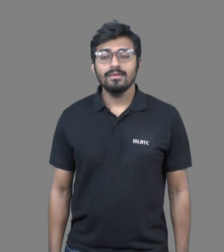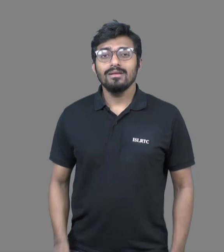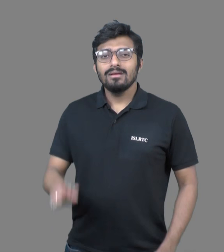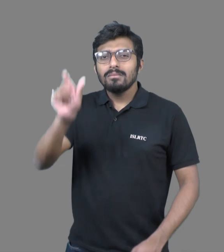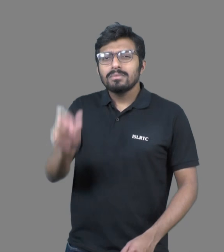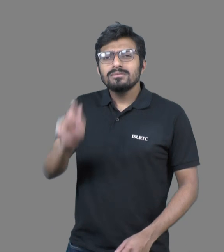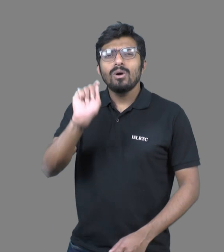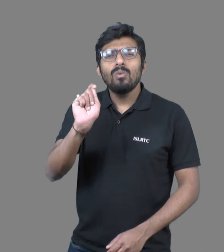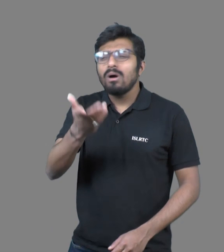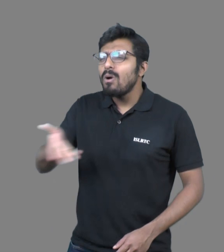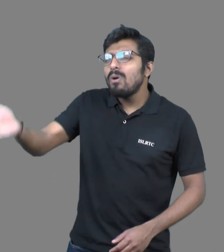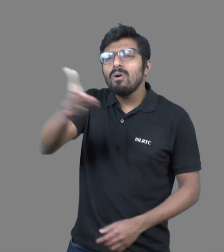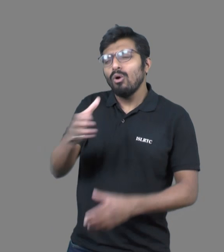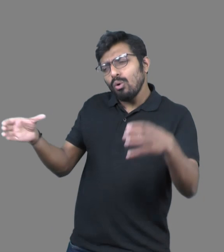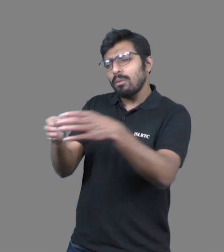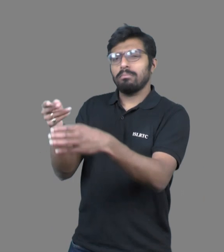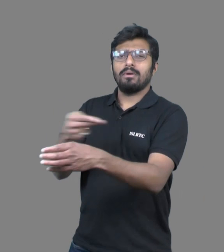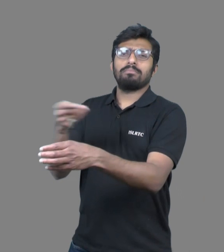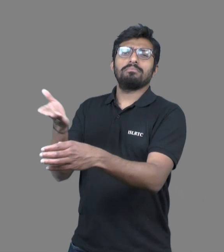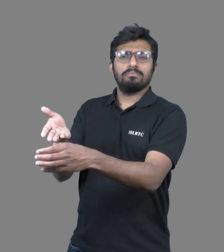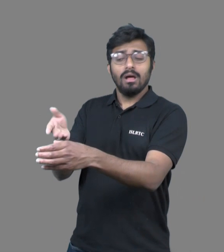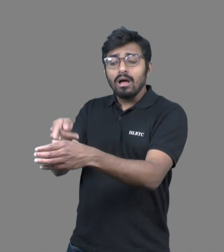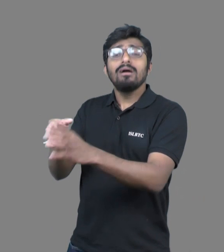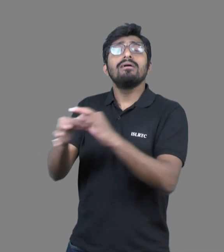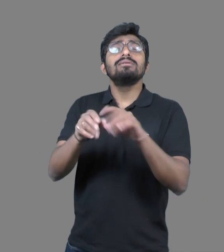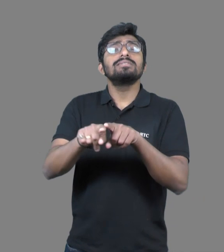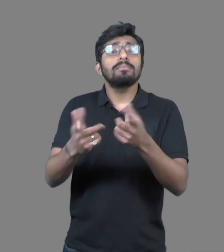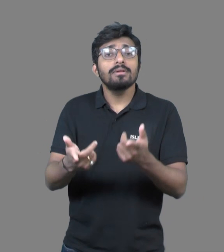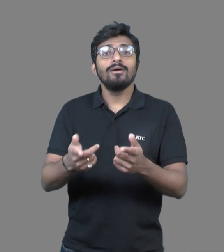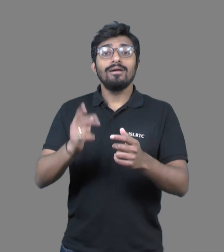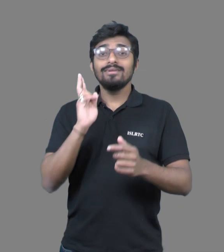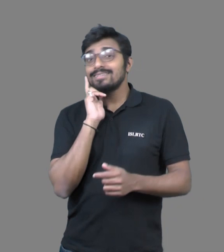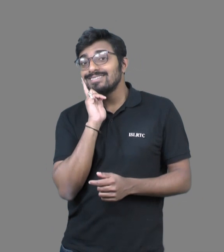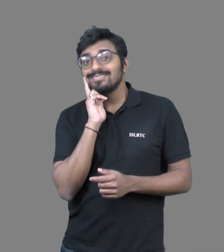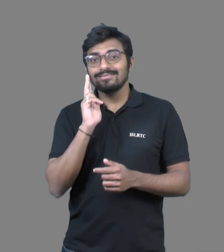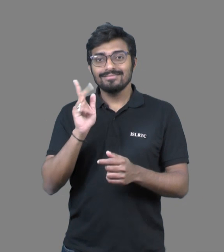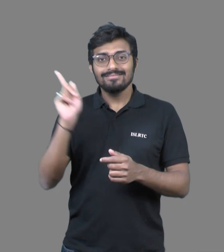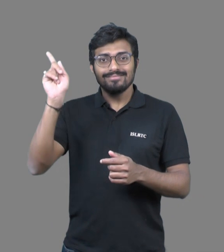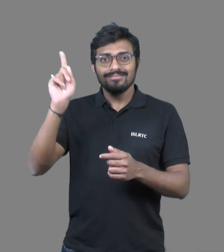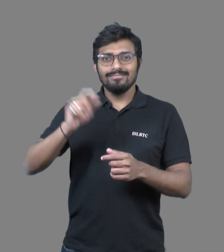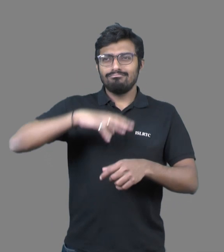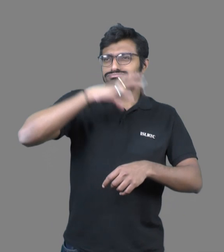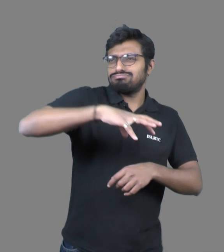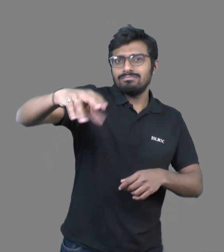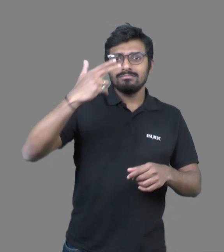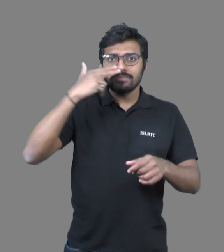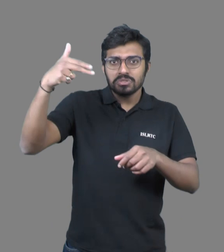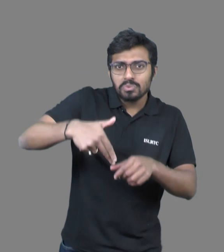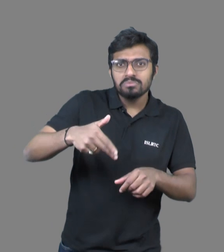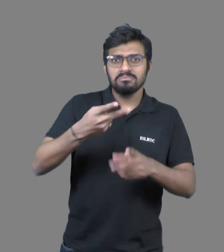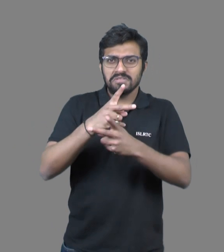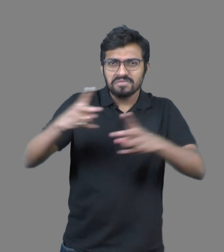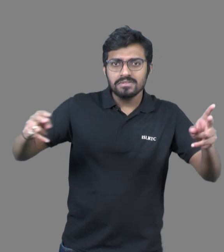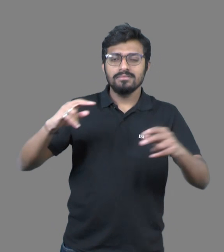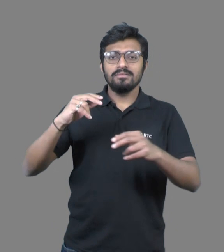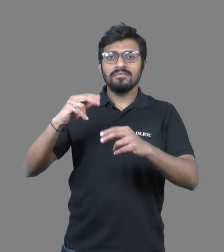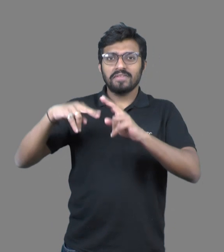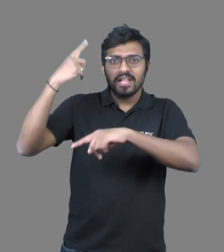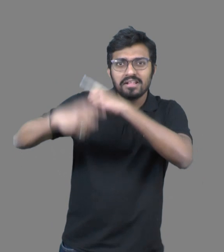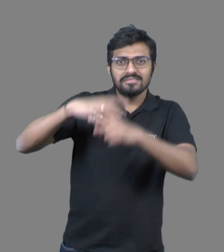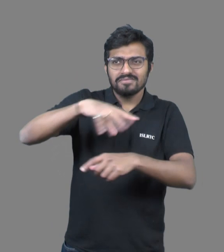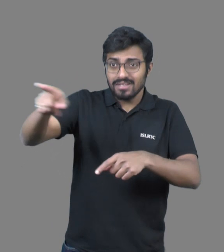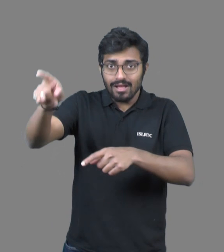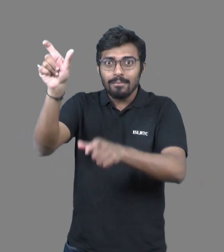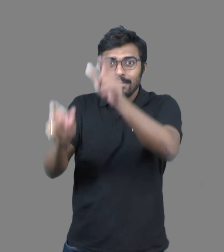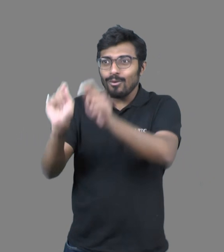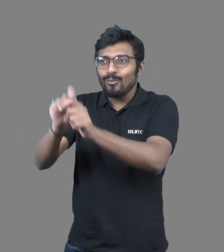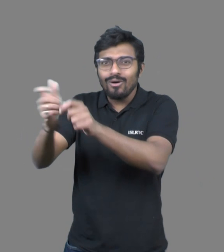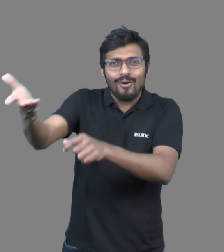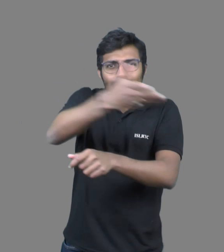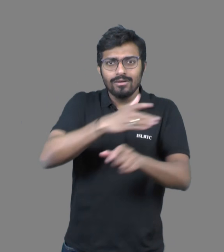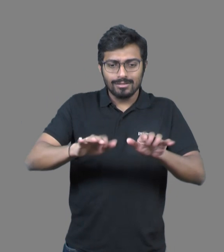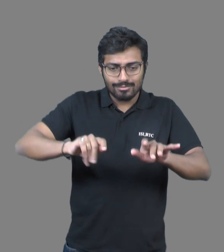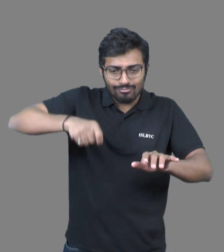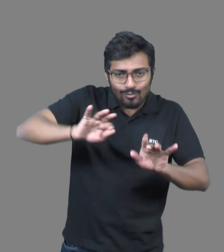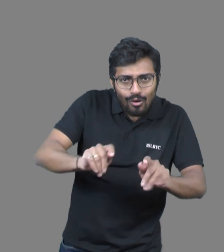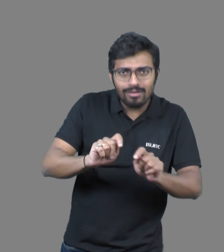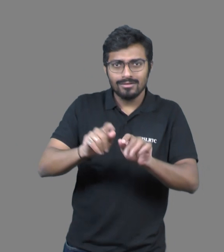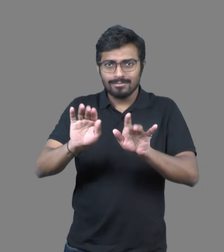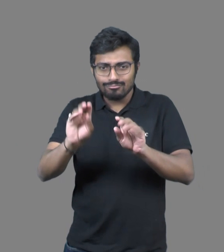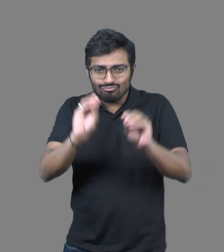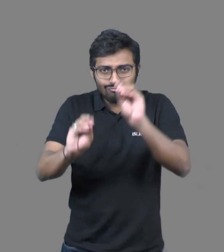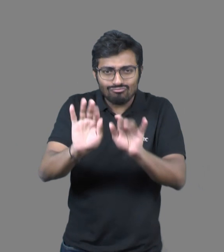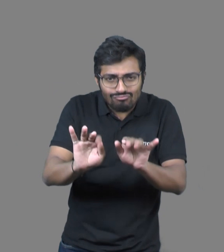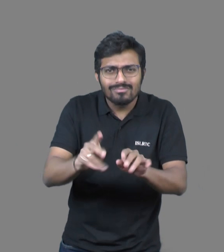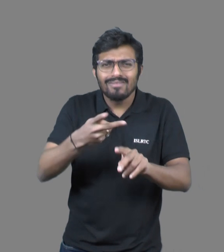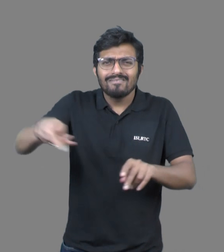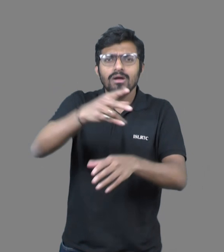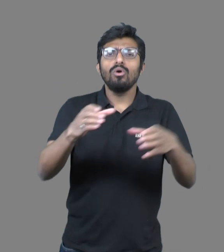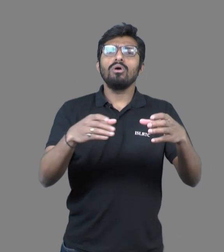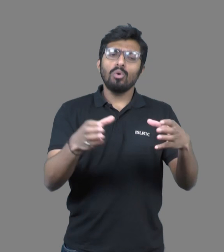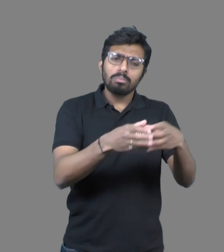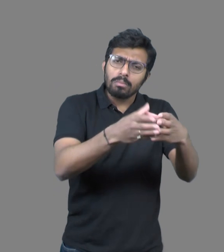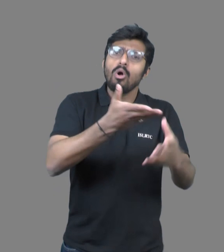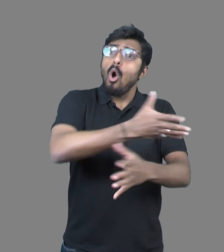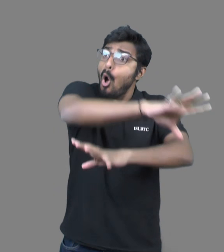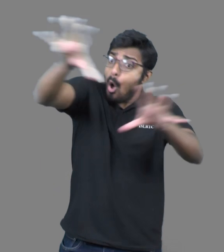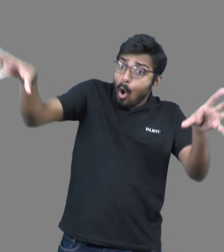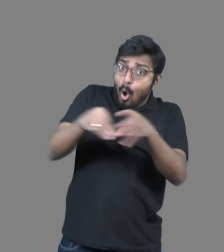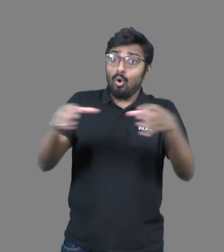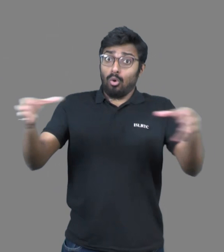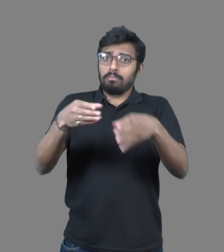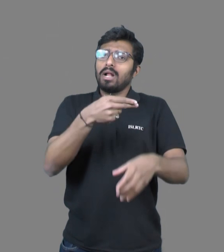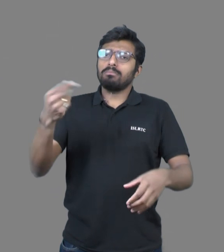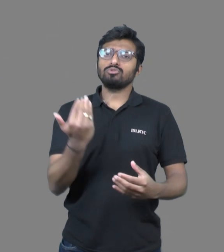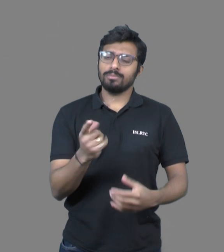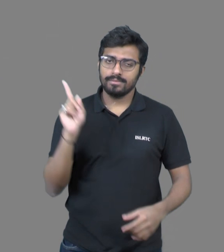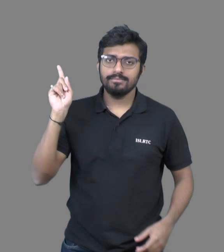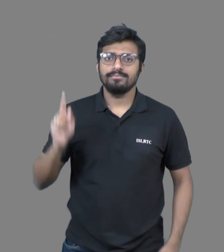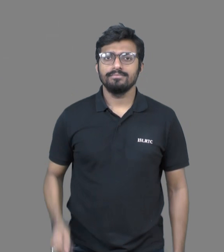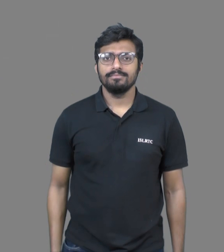Labour Force